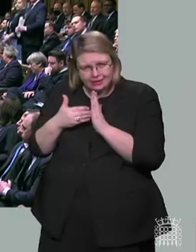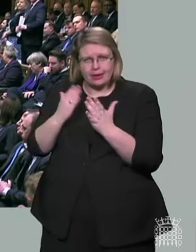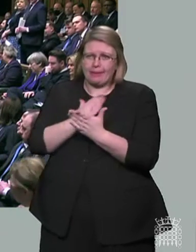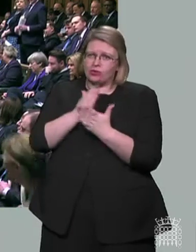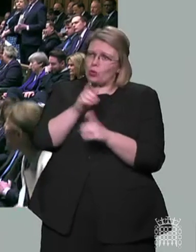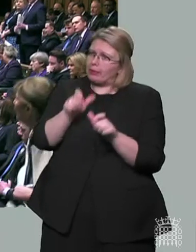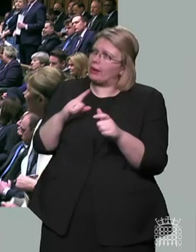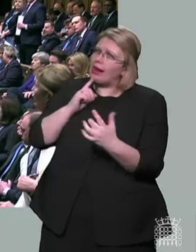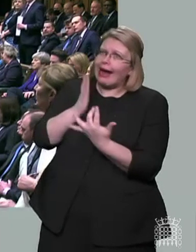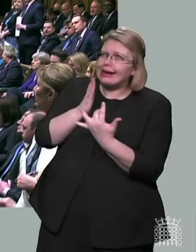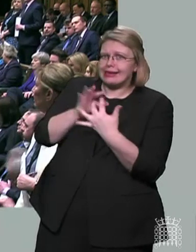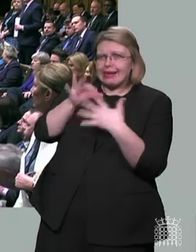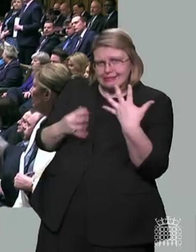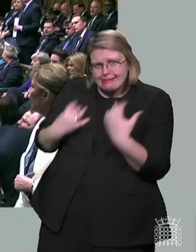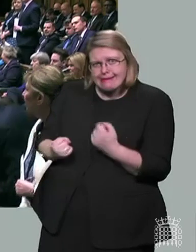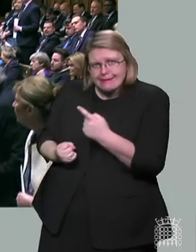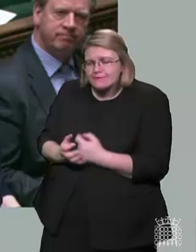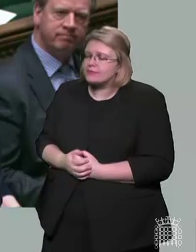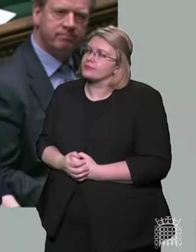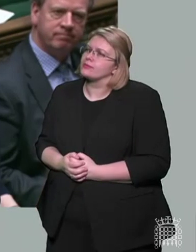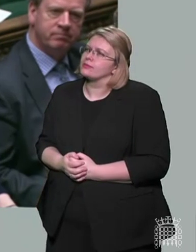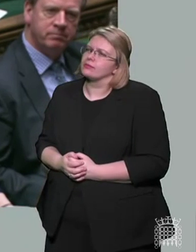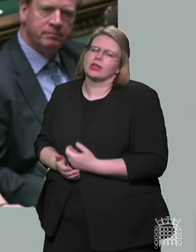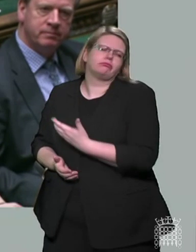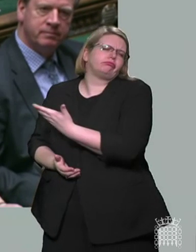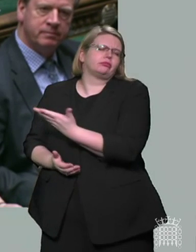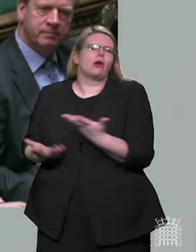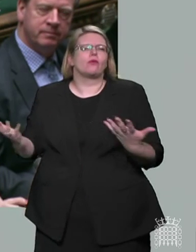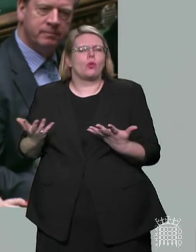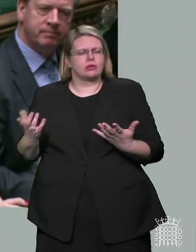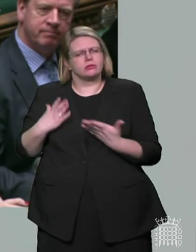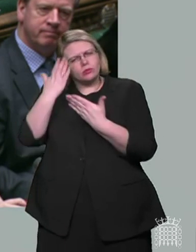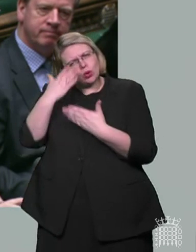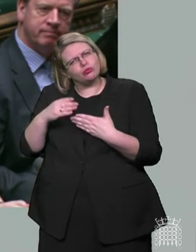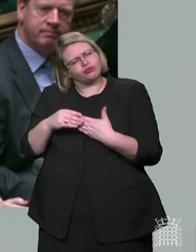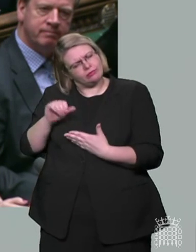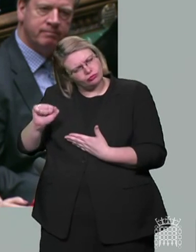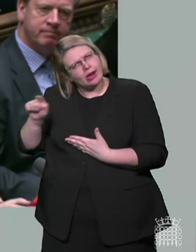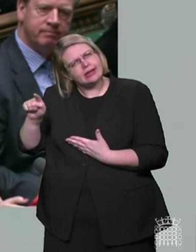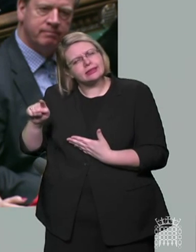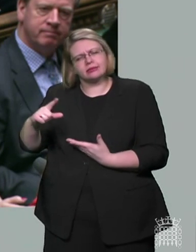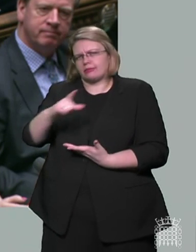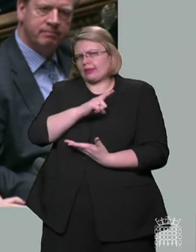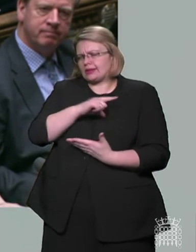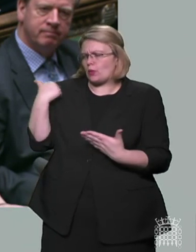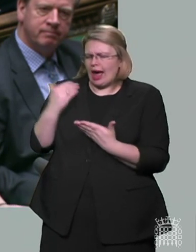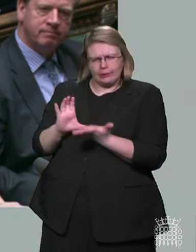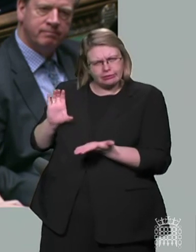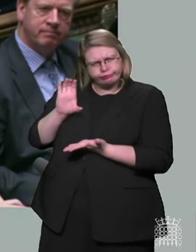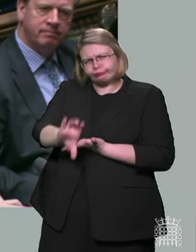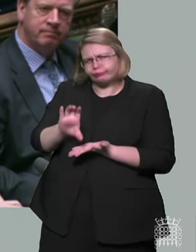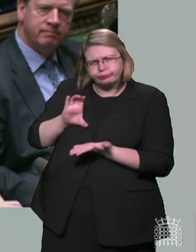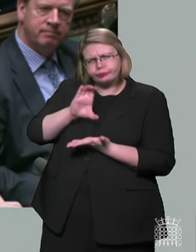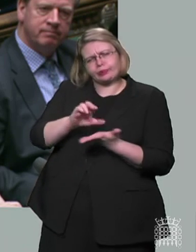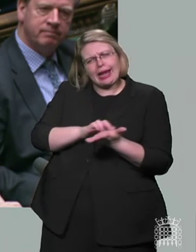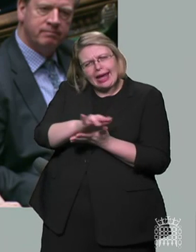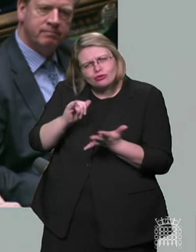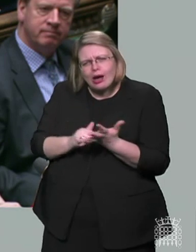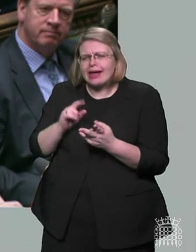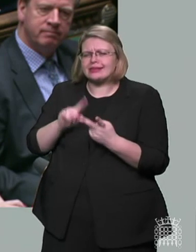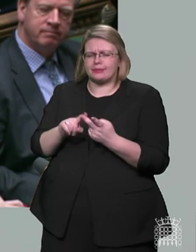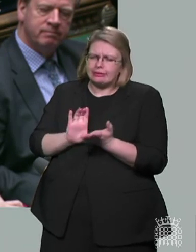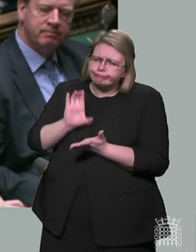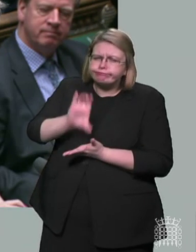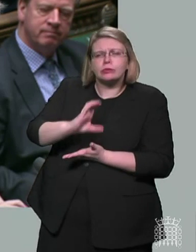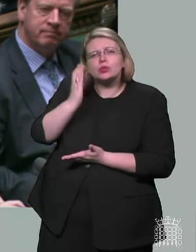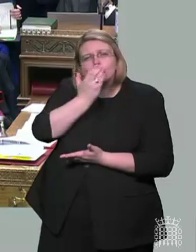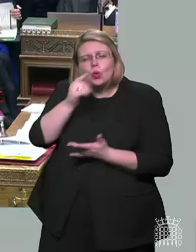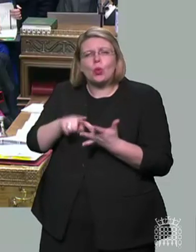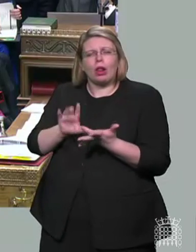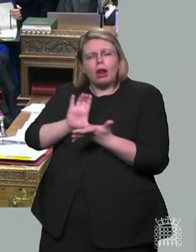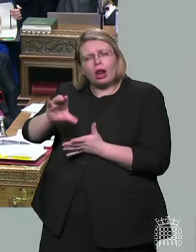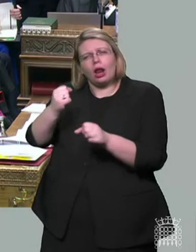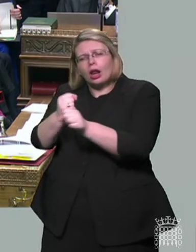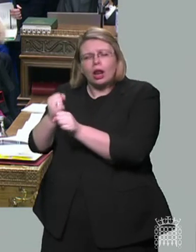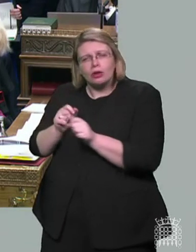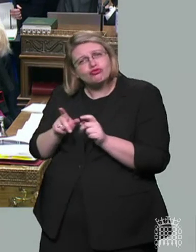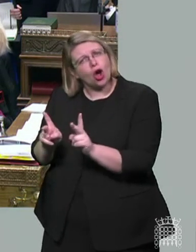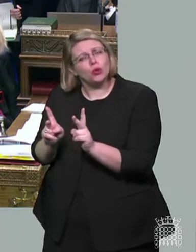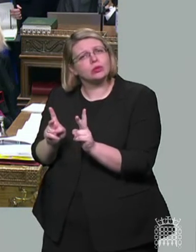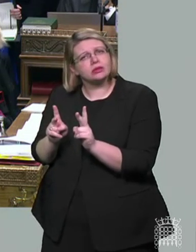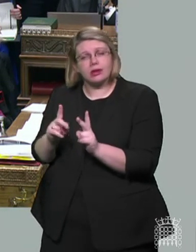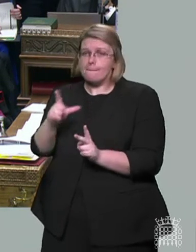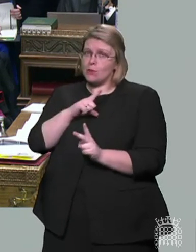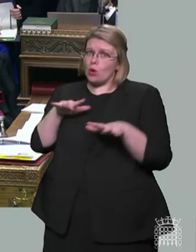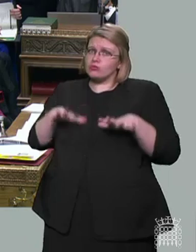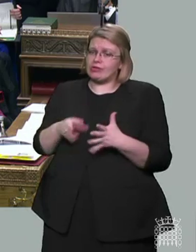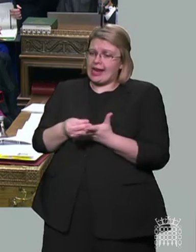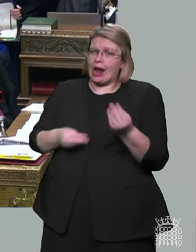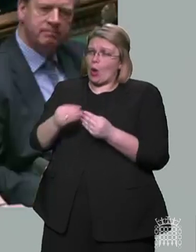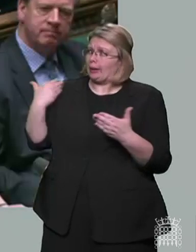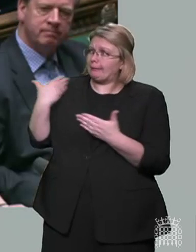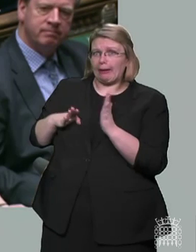Yes, of course my honourable Friend is right. That is why we are making record investments in the NHS and in schools and roads—as we can, thanks to the strong growth in our economy.